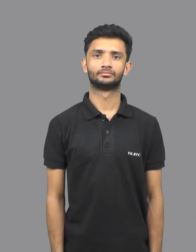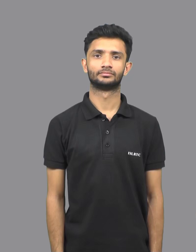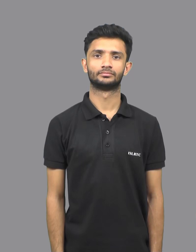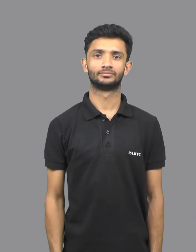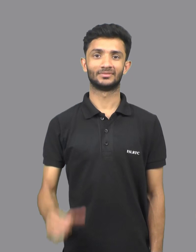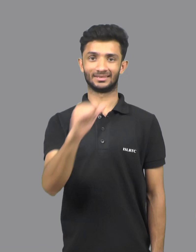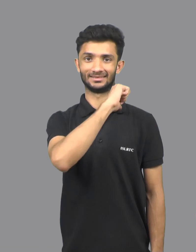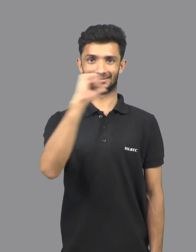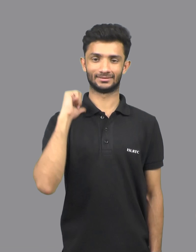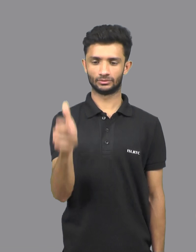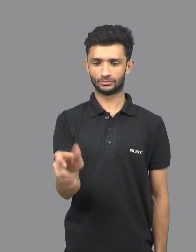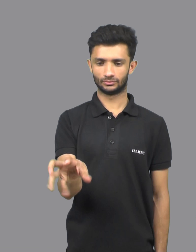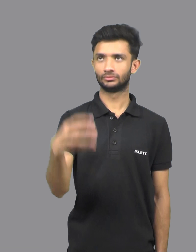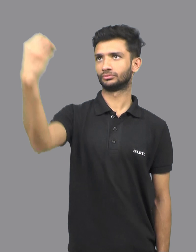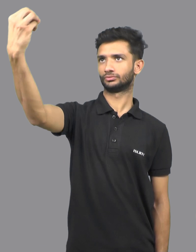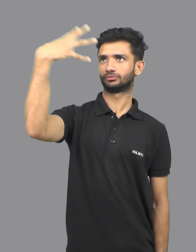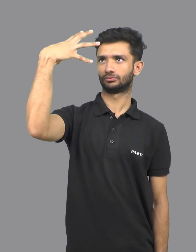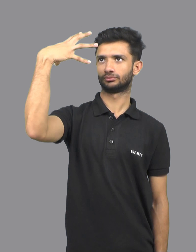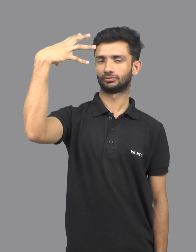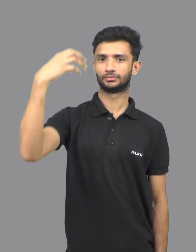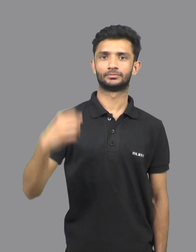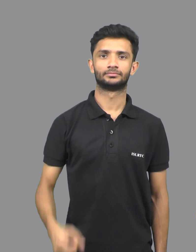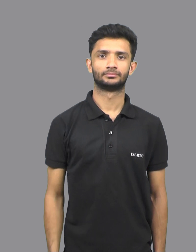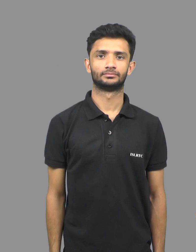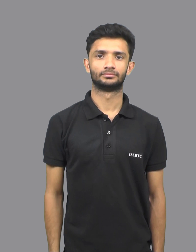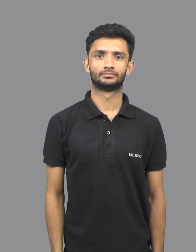Shower